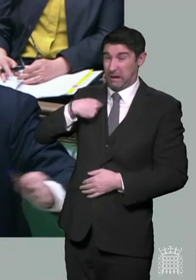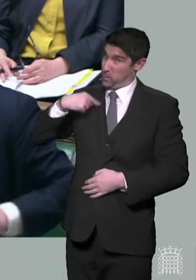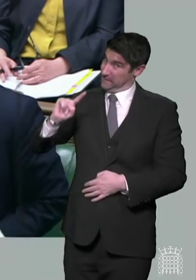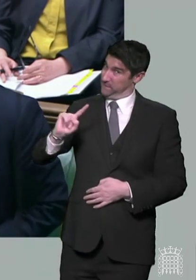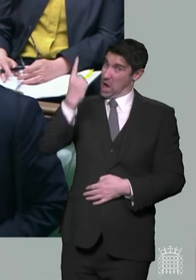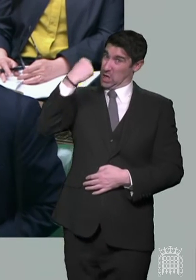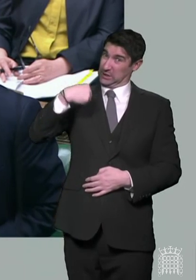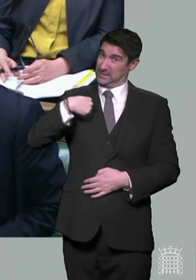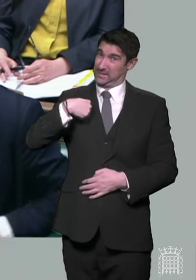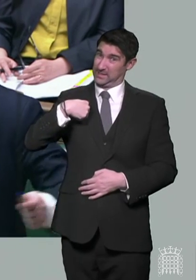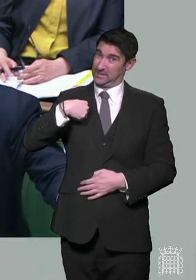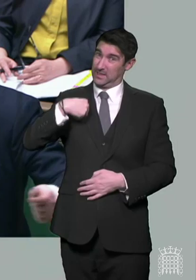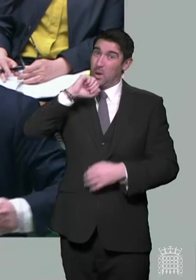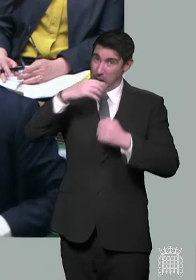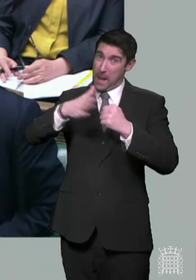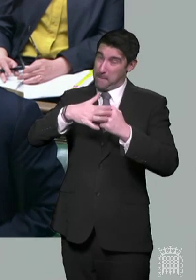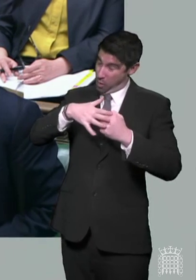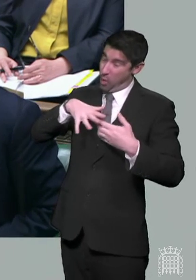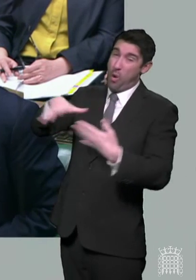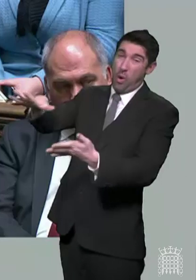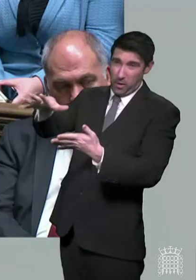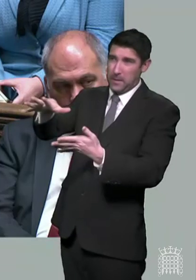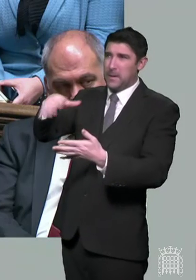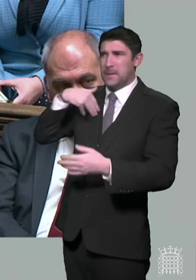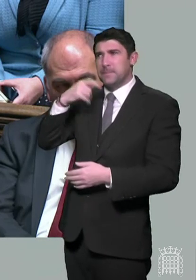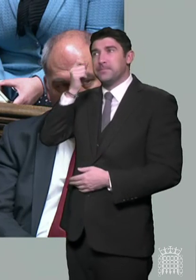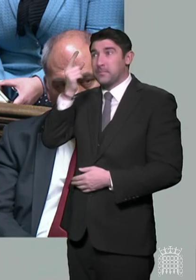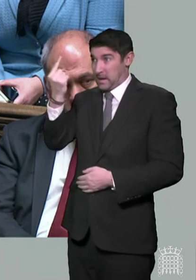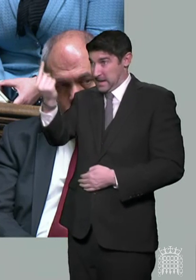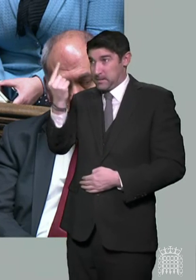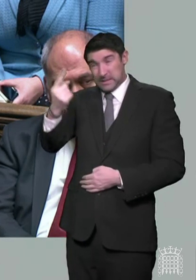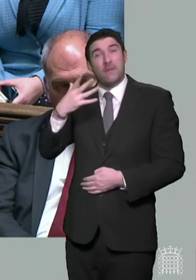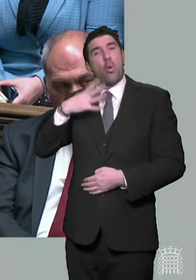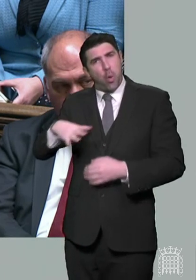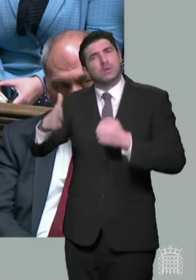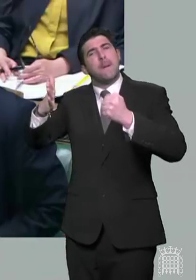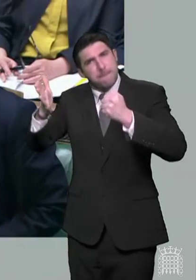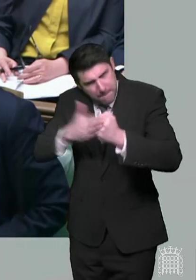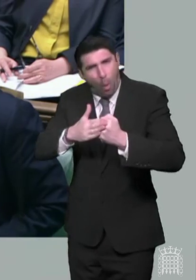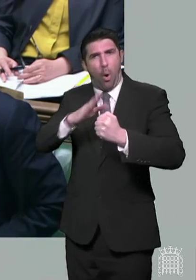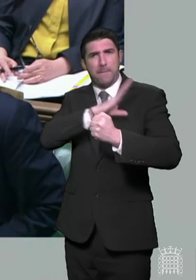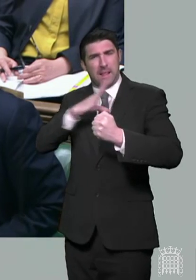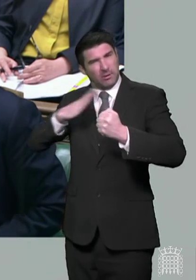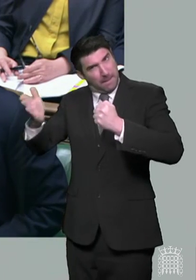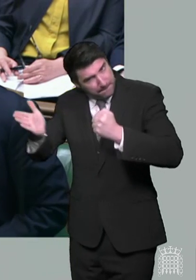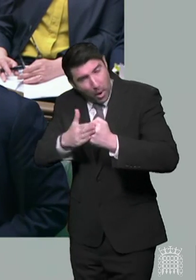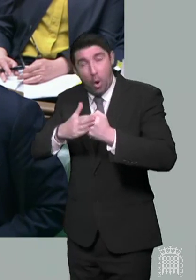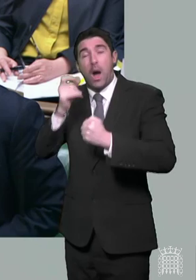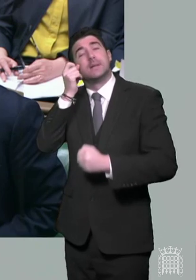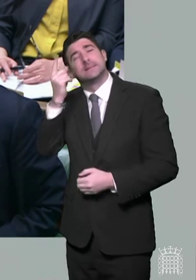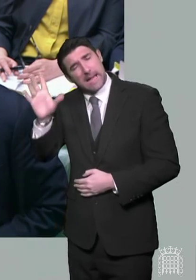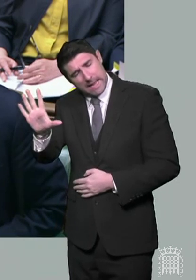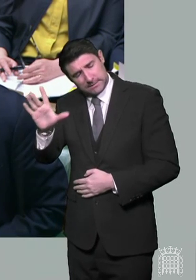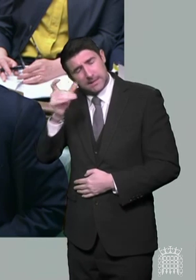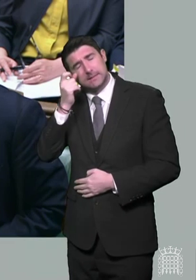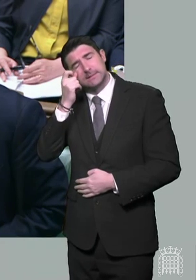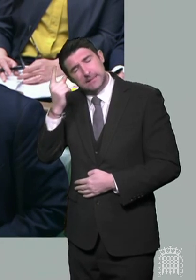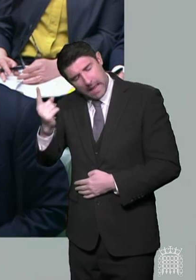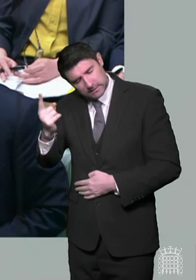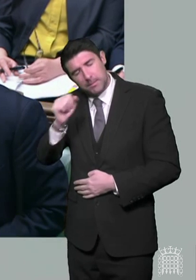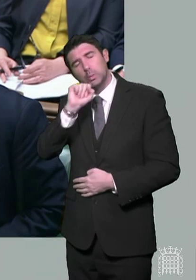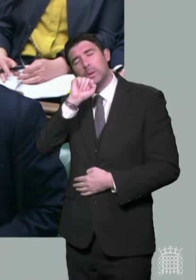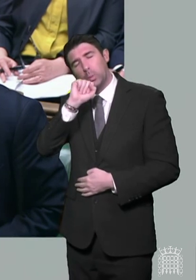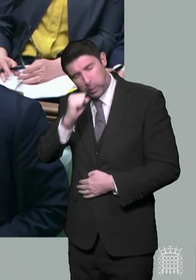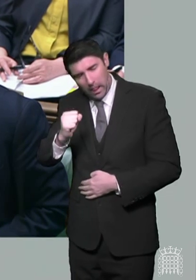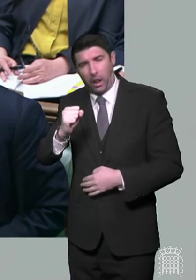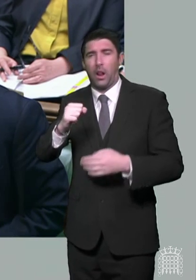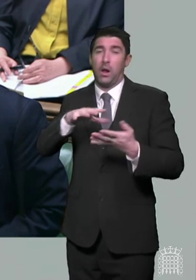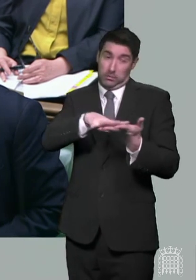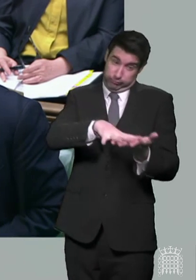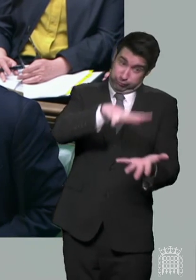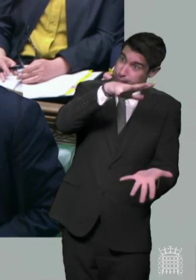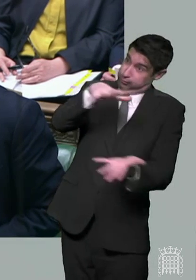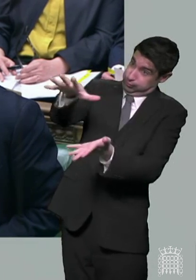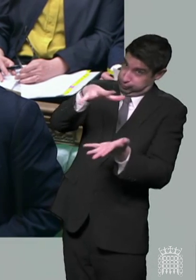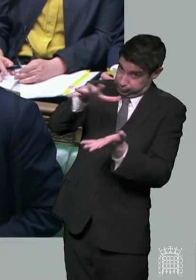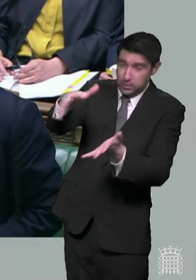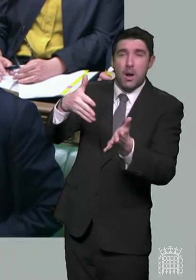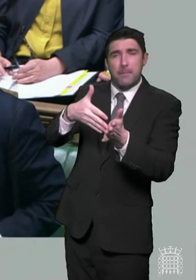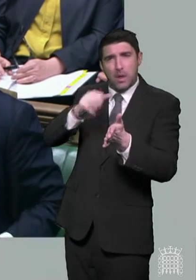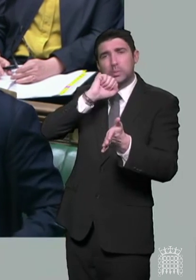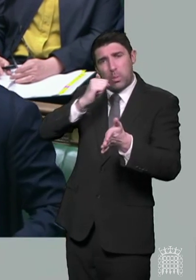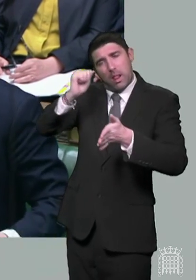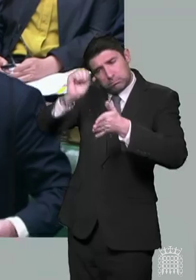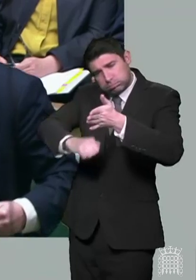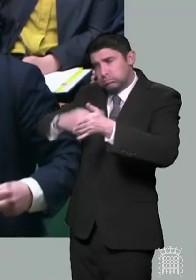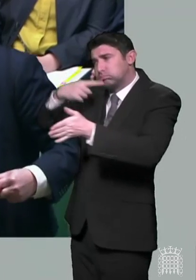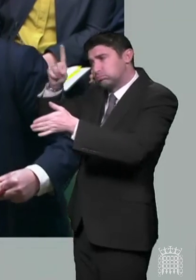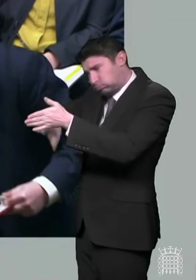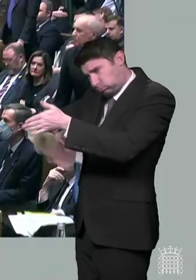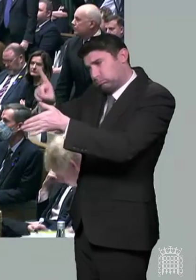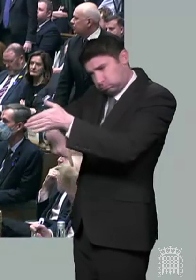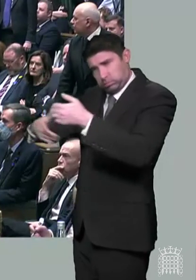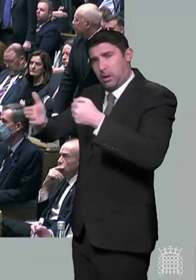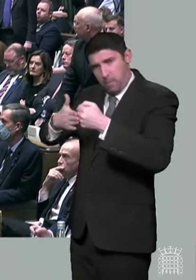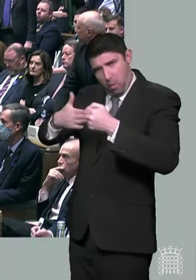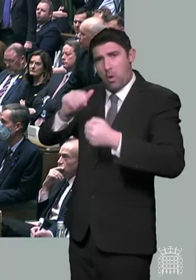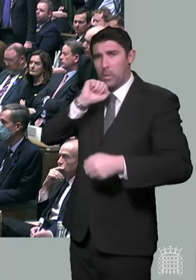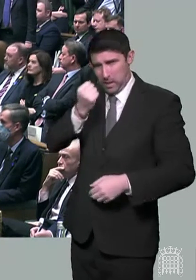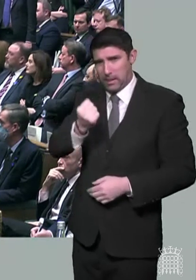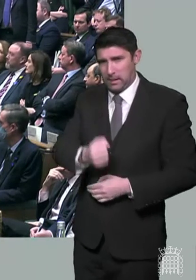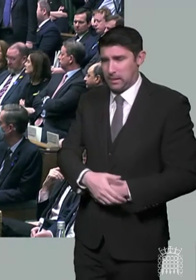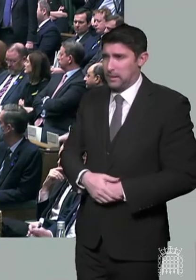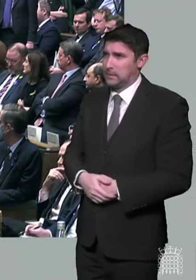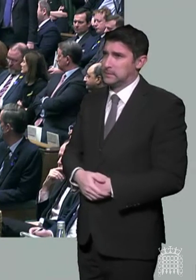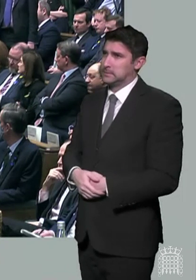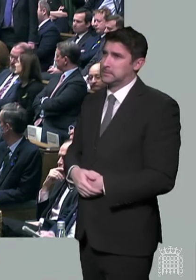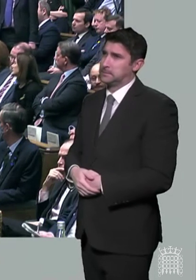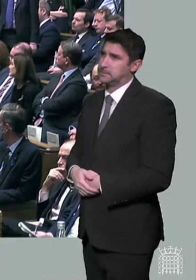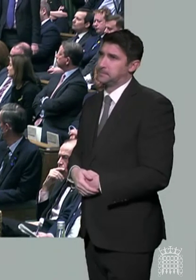If I understand him correctly, he would like to go further, but I can tell the House that we will continue to go further, and not only with military assistance but by tightening the vice on the Putin regime.